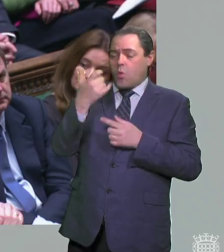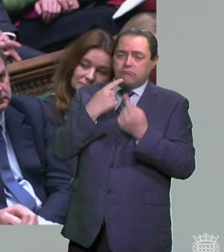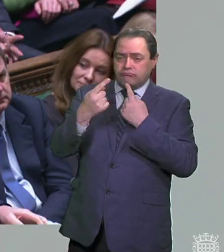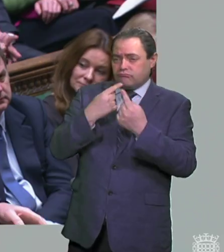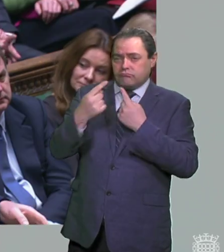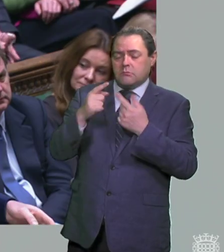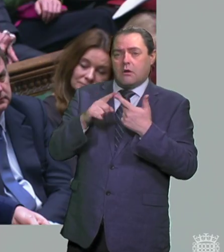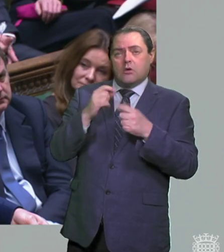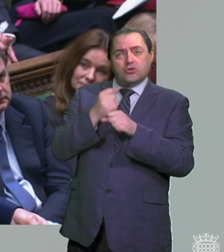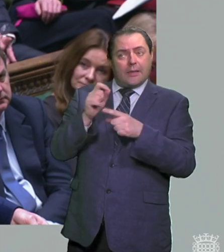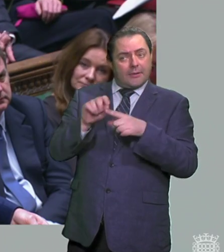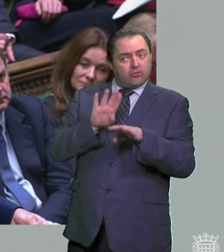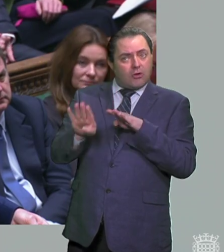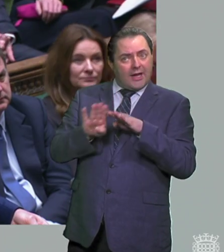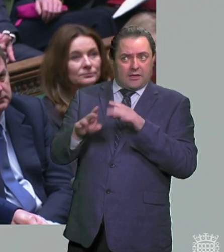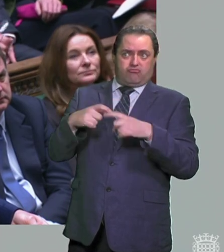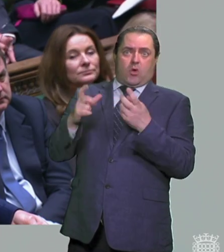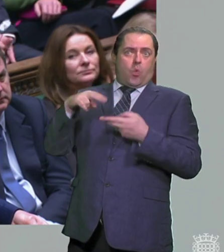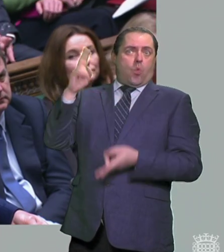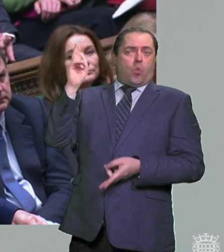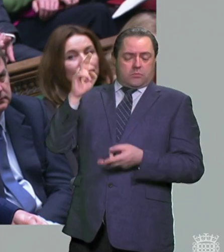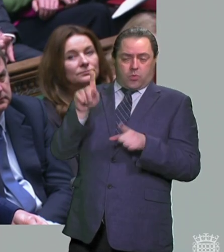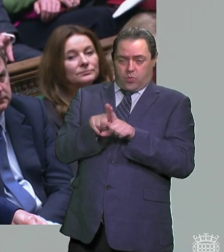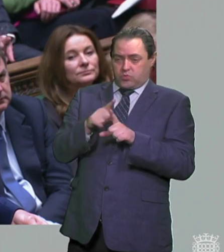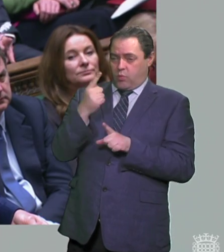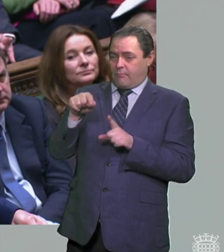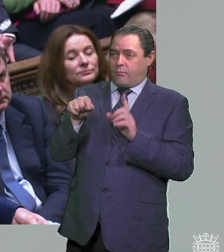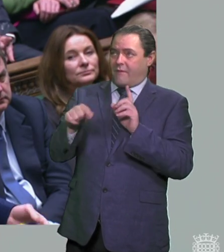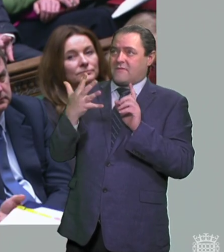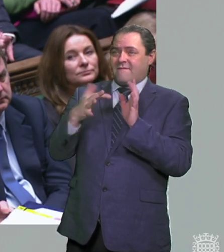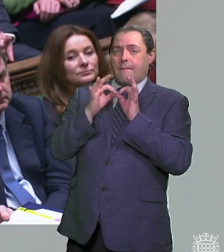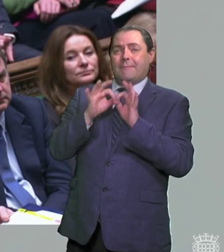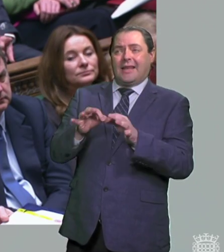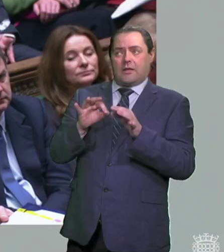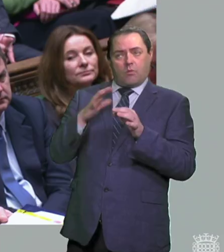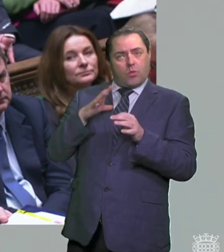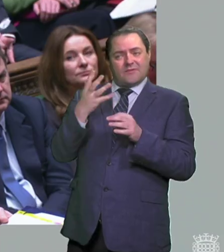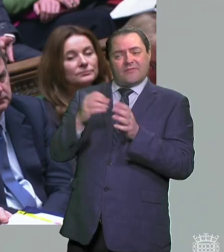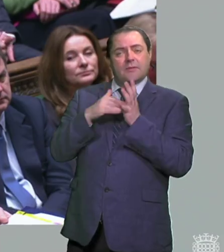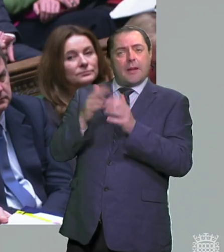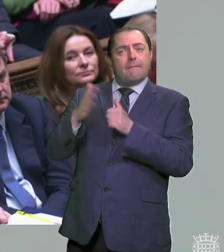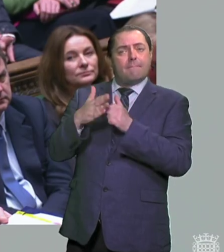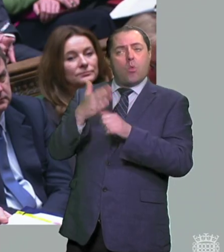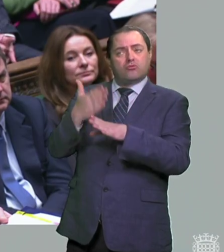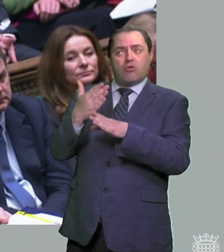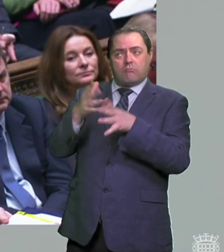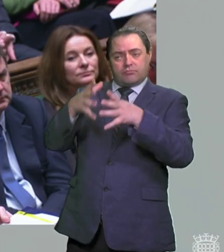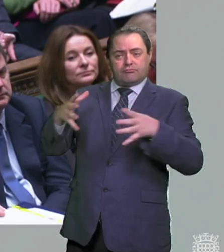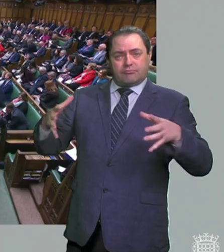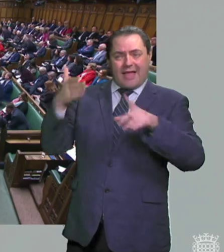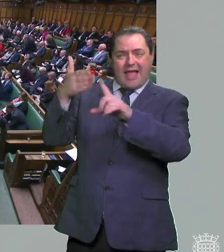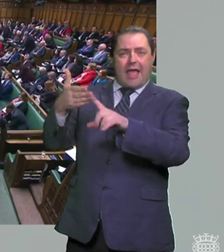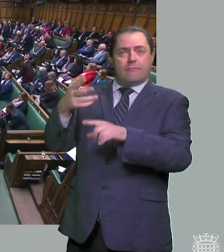A record number of GPs are being trained, and we are investing £1.5 billion to create 50 million more appointments a year by 2024.